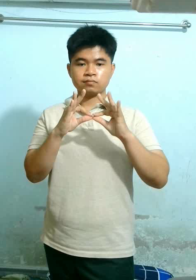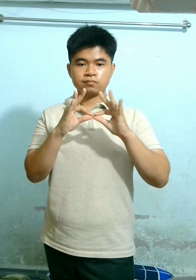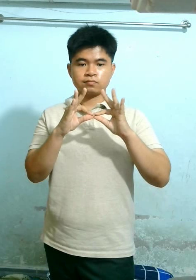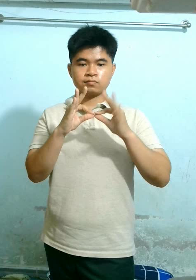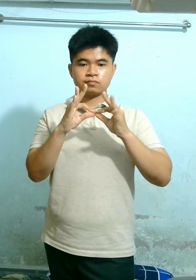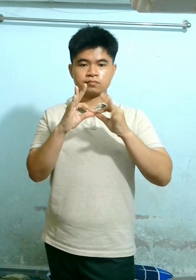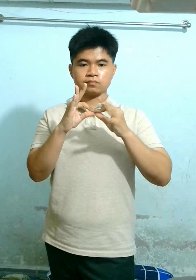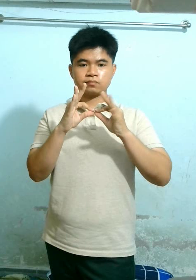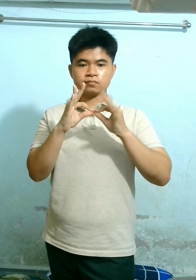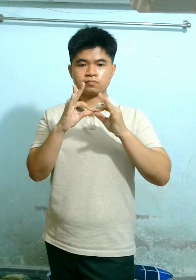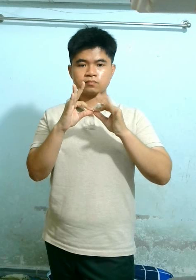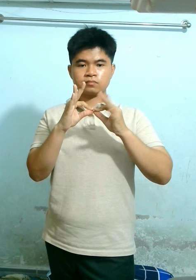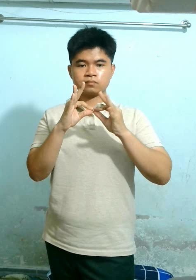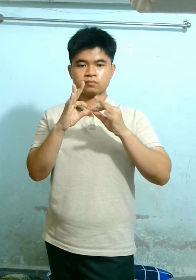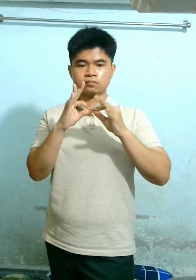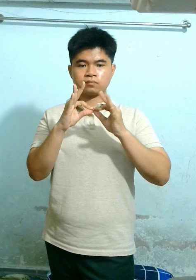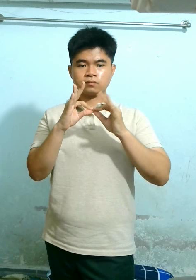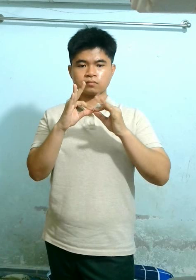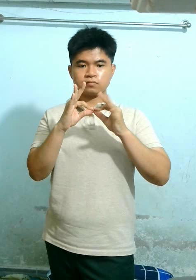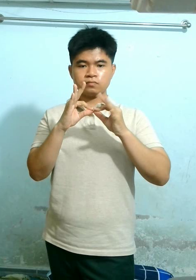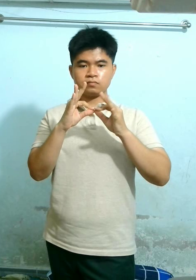phien dich